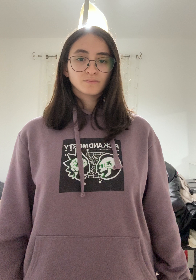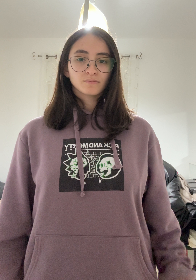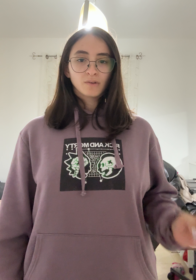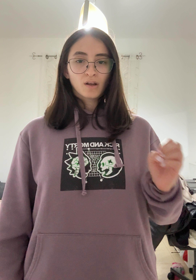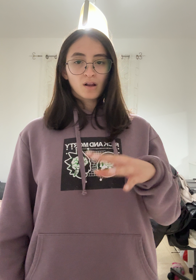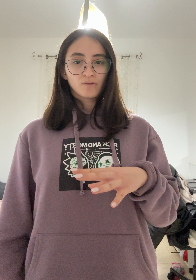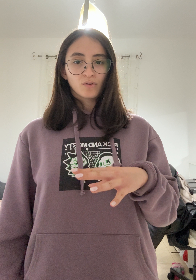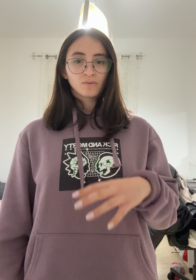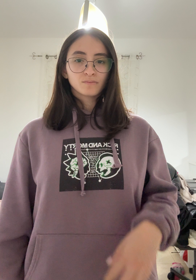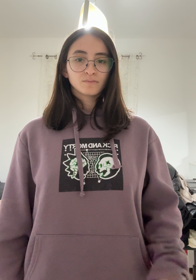לבוא